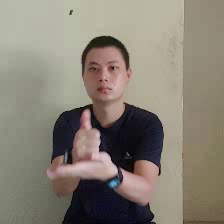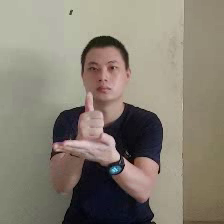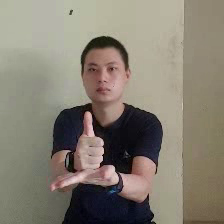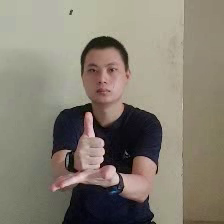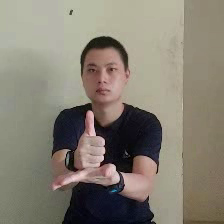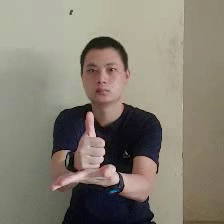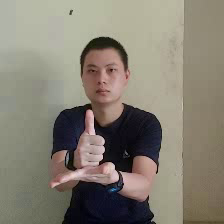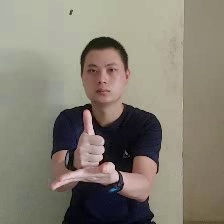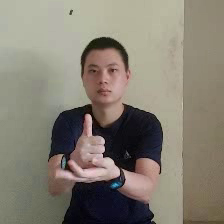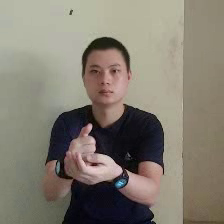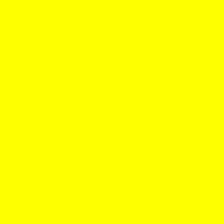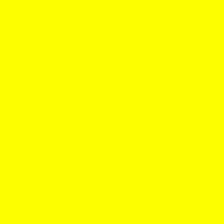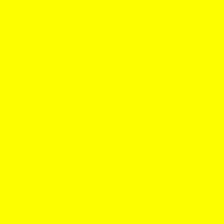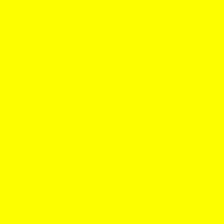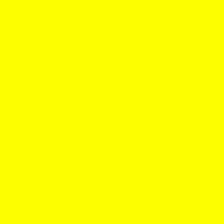Giúp